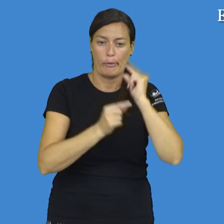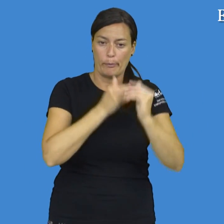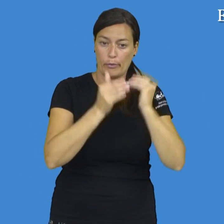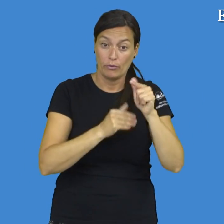superior